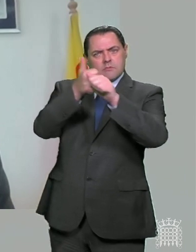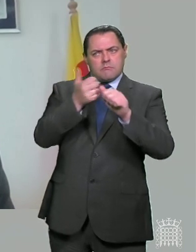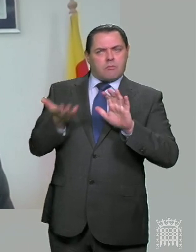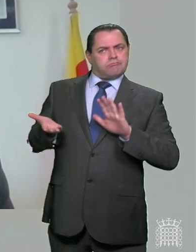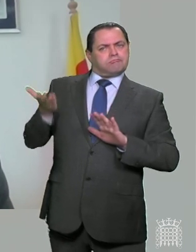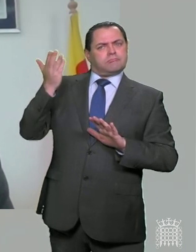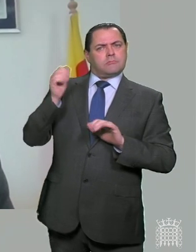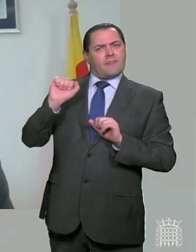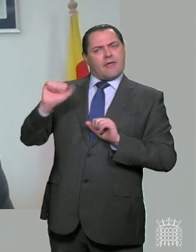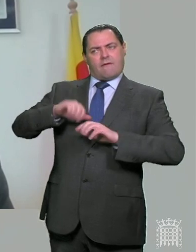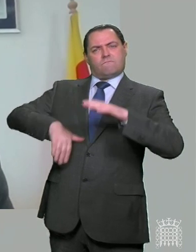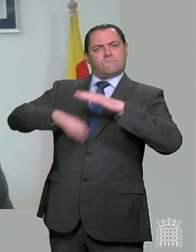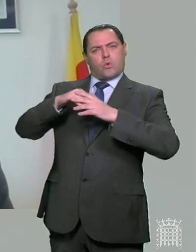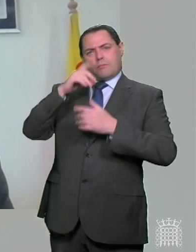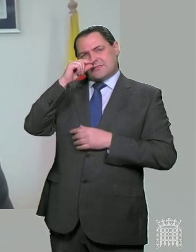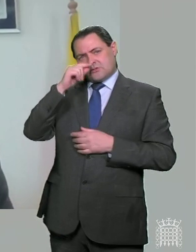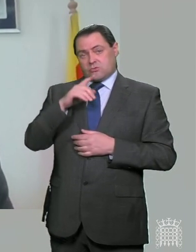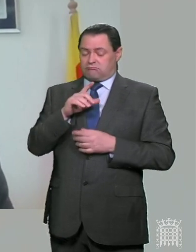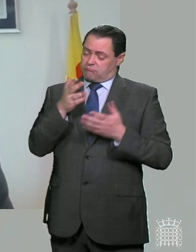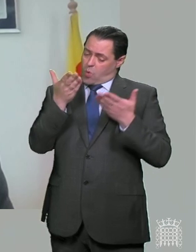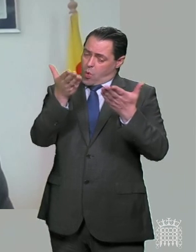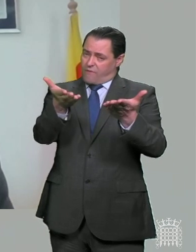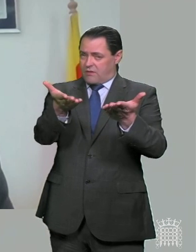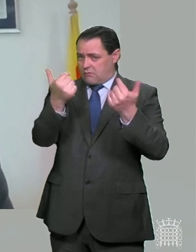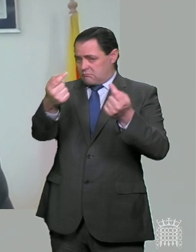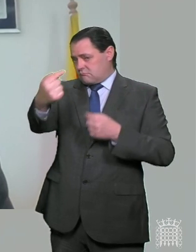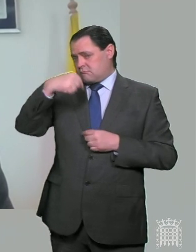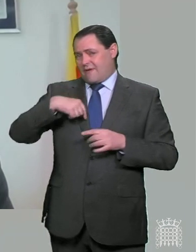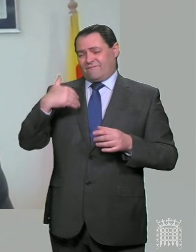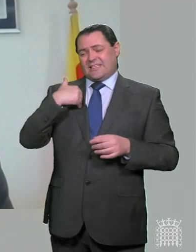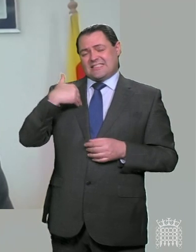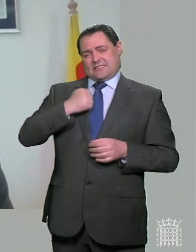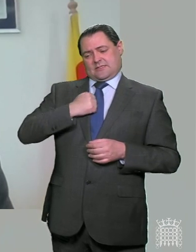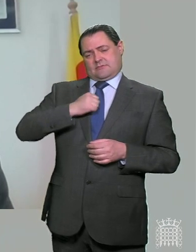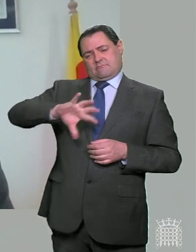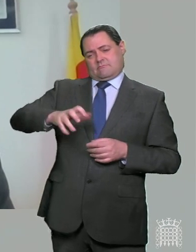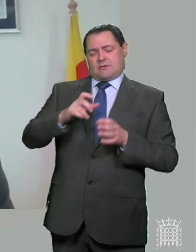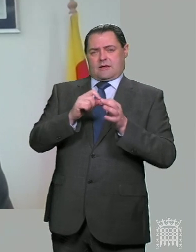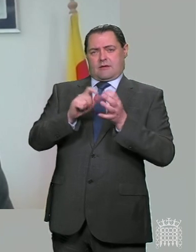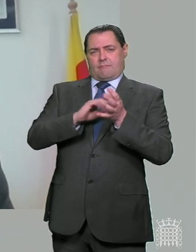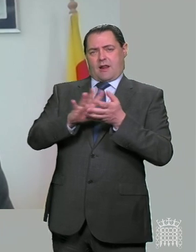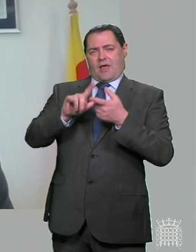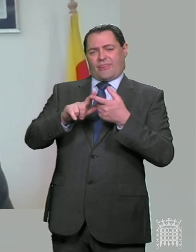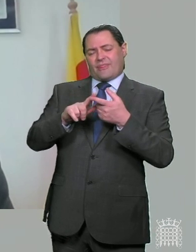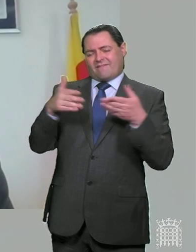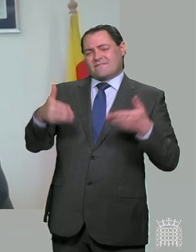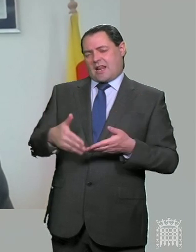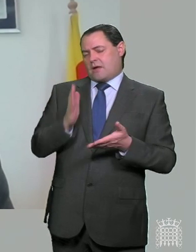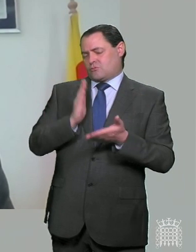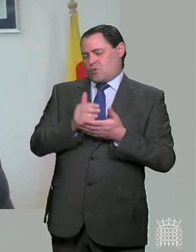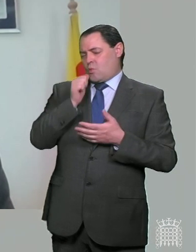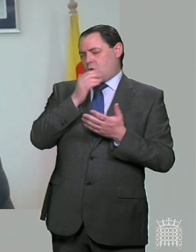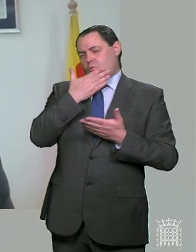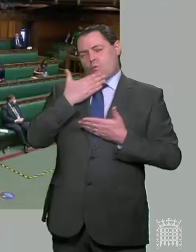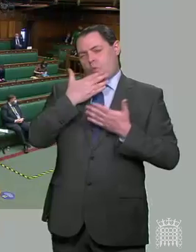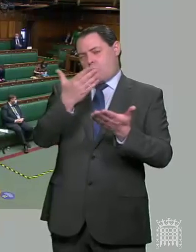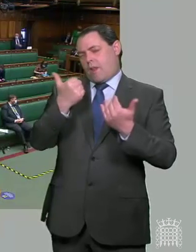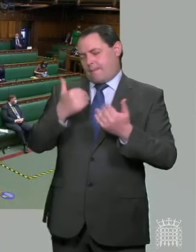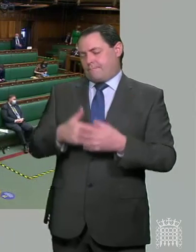I would like to offer him an open invitation to visit this fabulous constituency of Blyth Valley, where I am sure he will receive a very warm welcome.